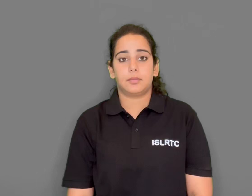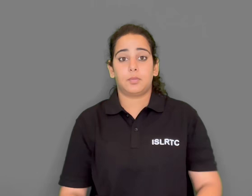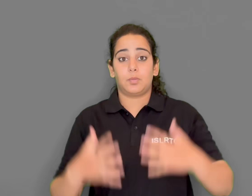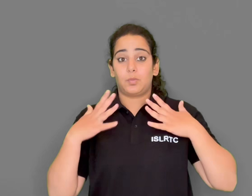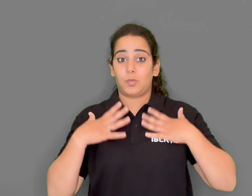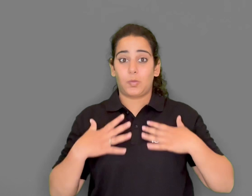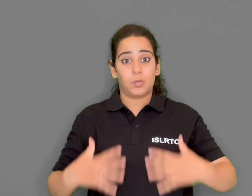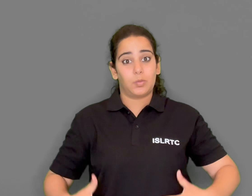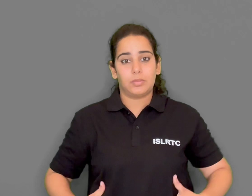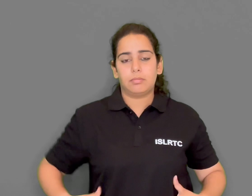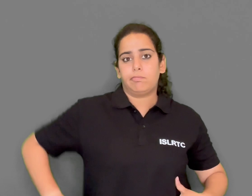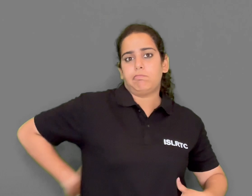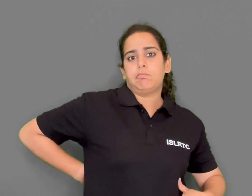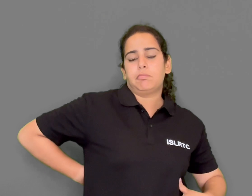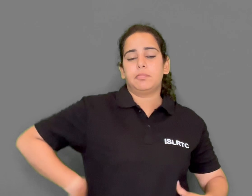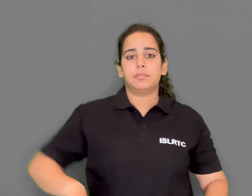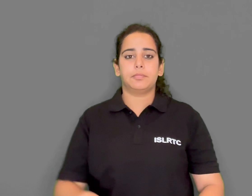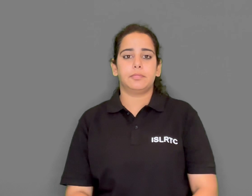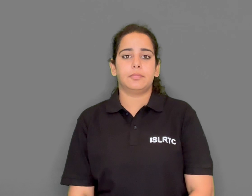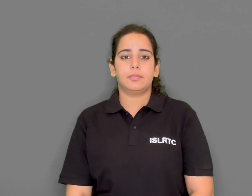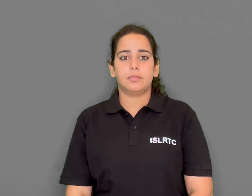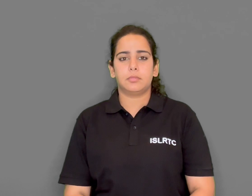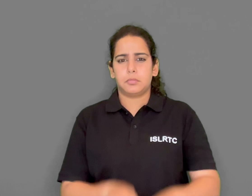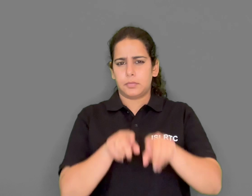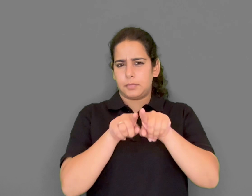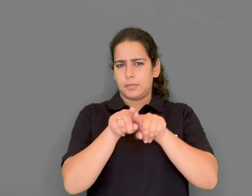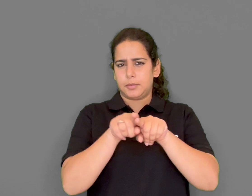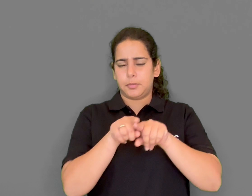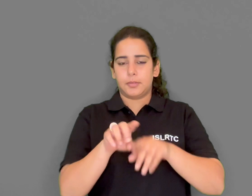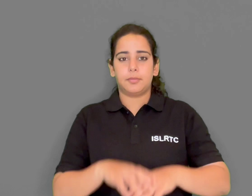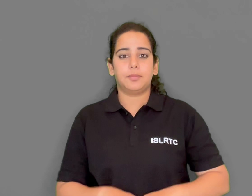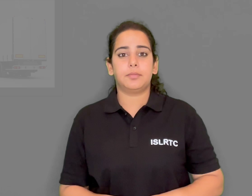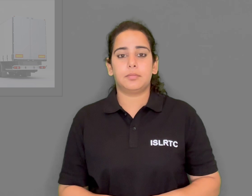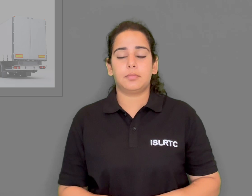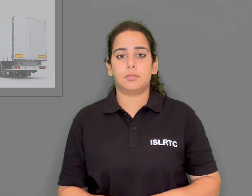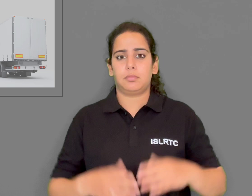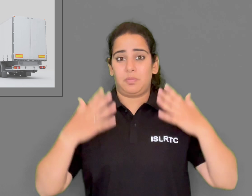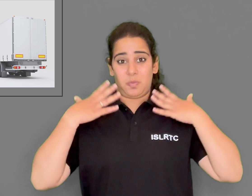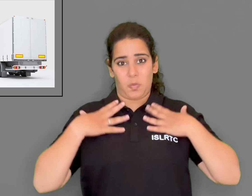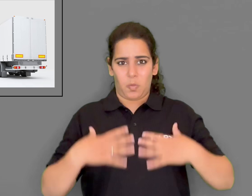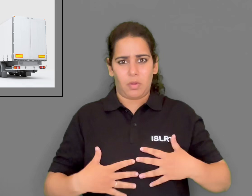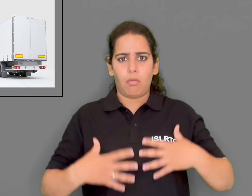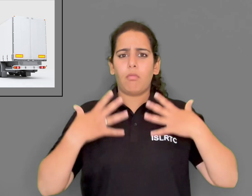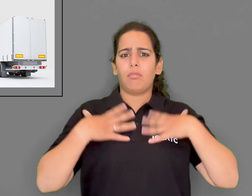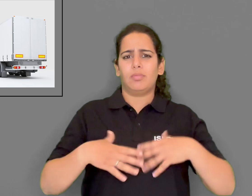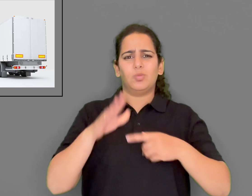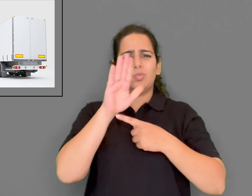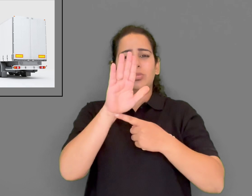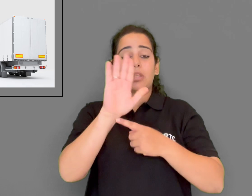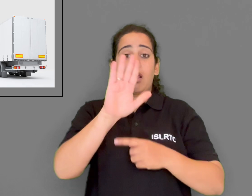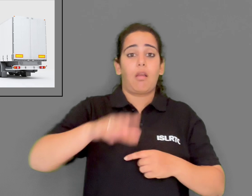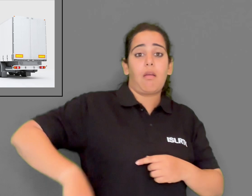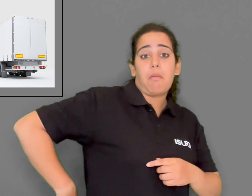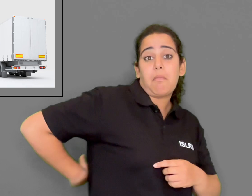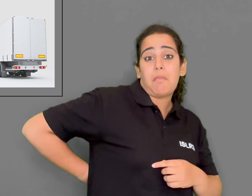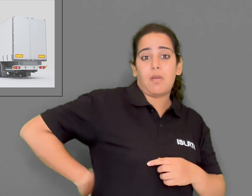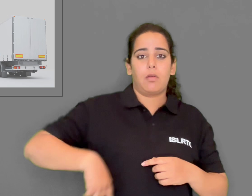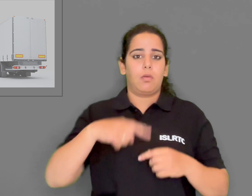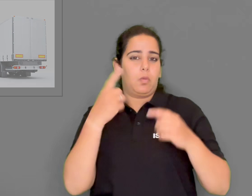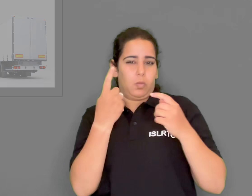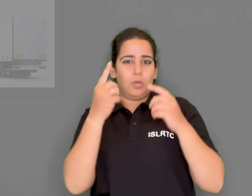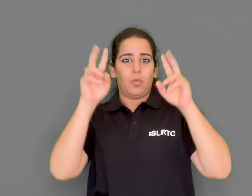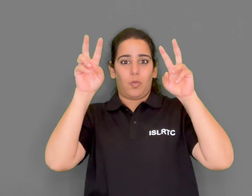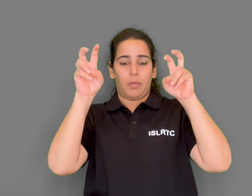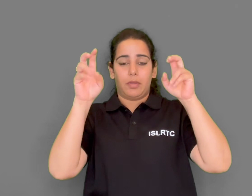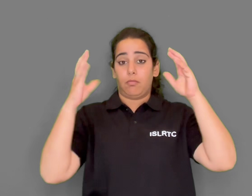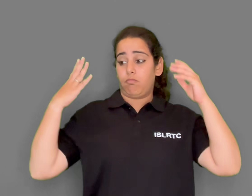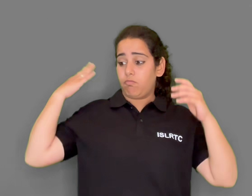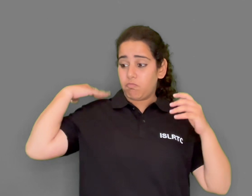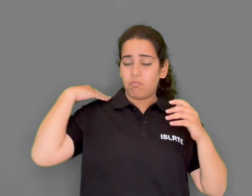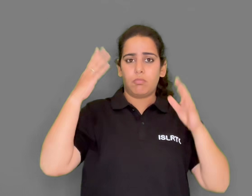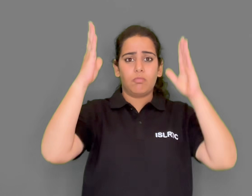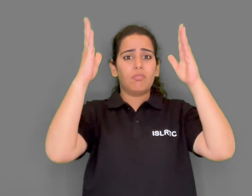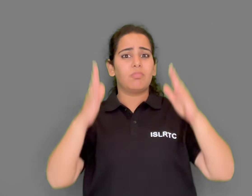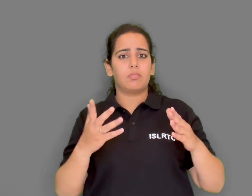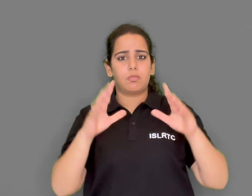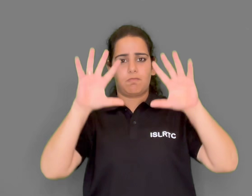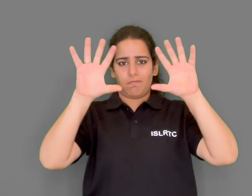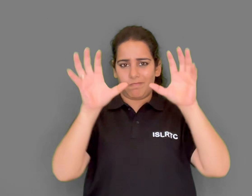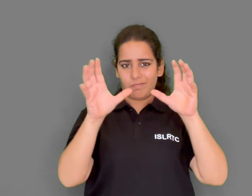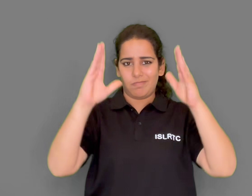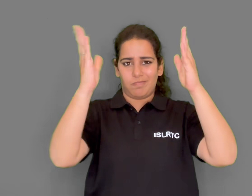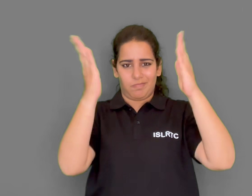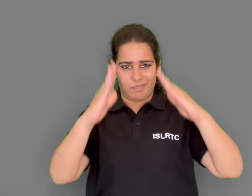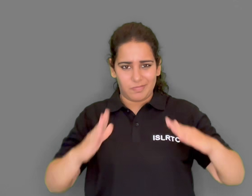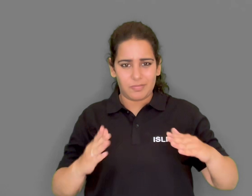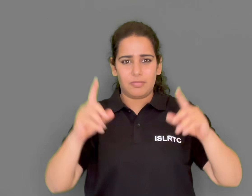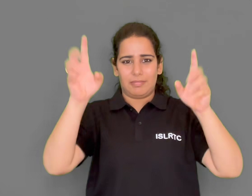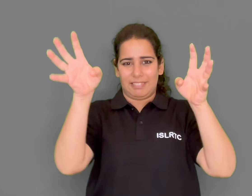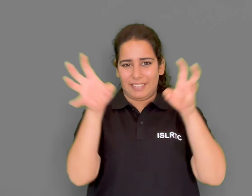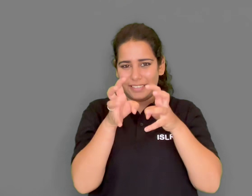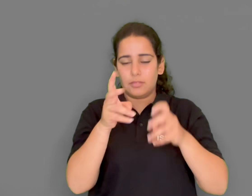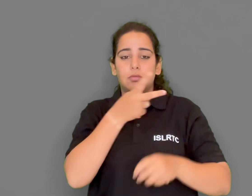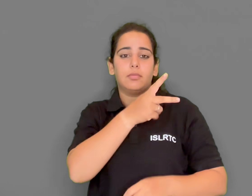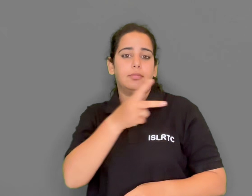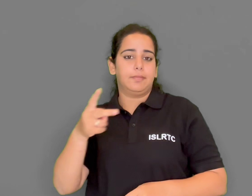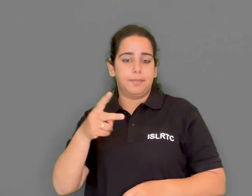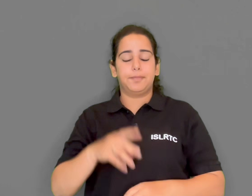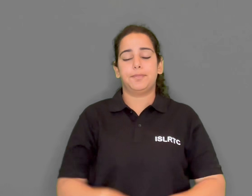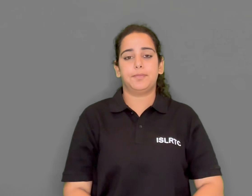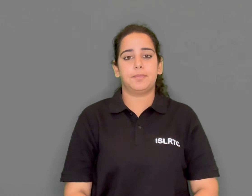Backpart